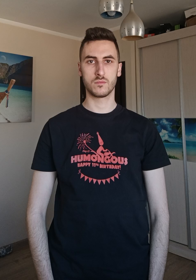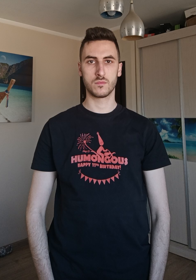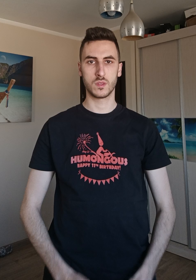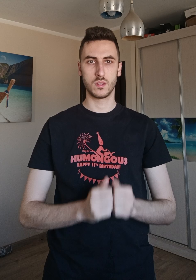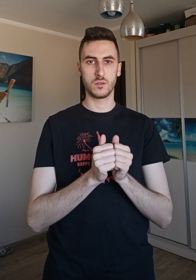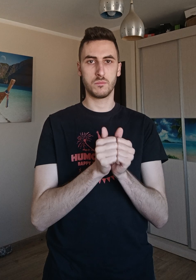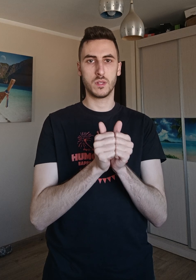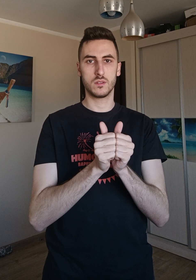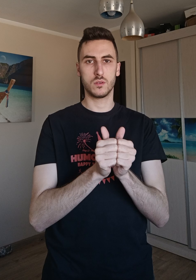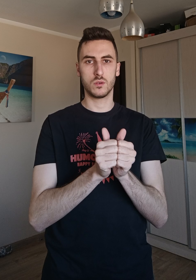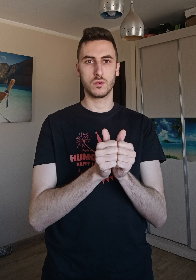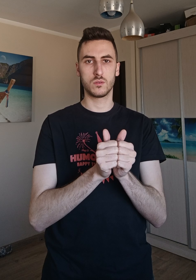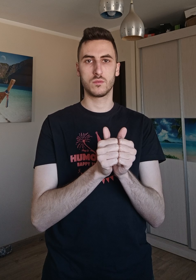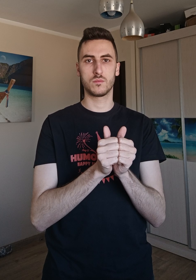חבר ה